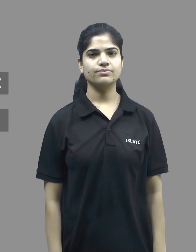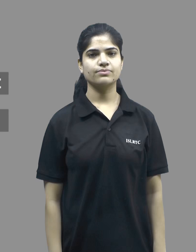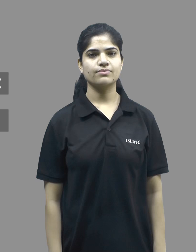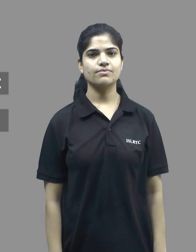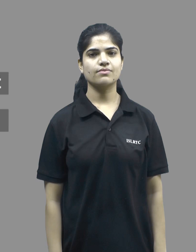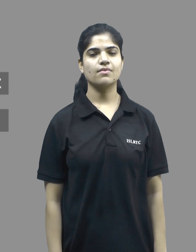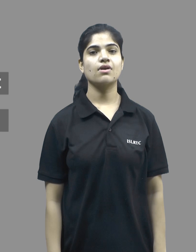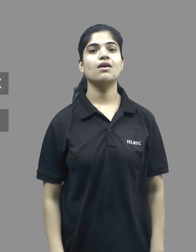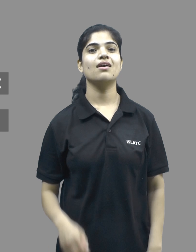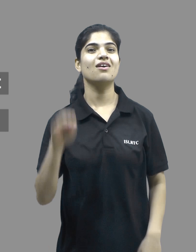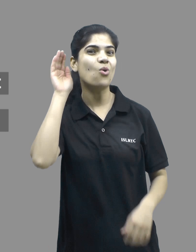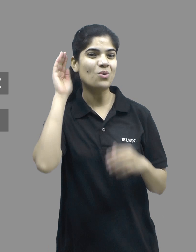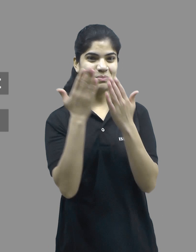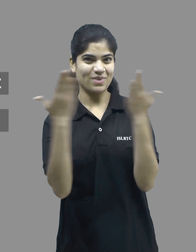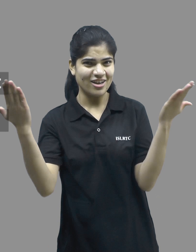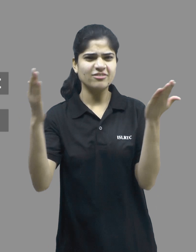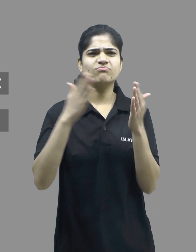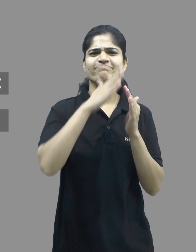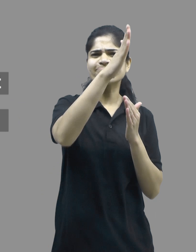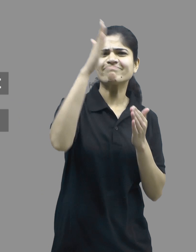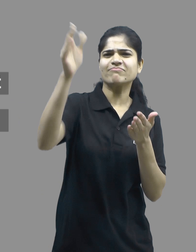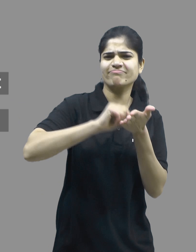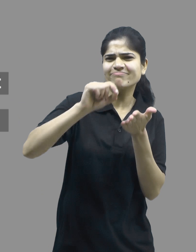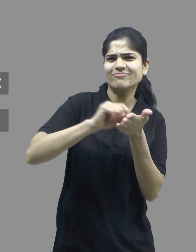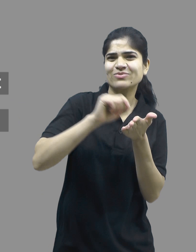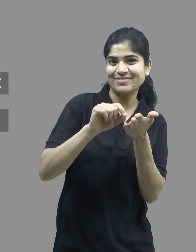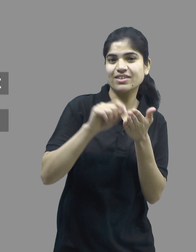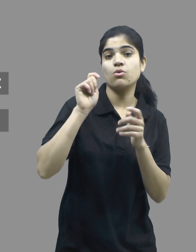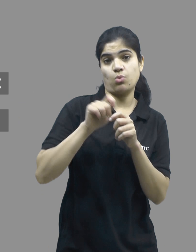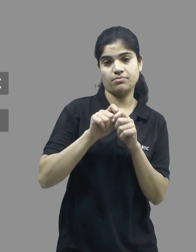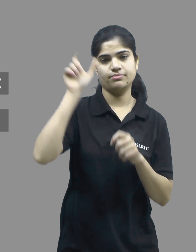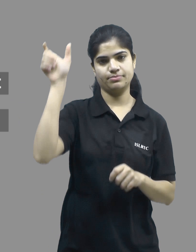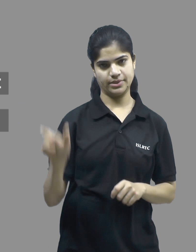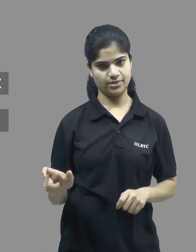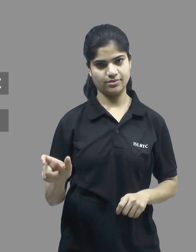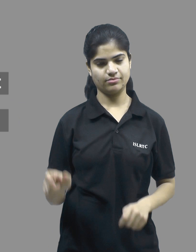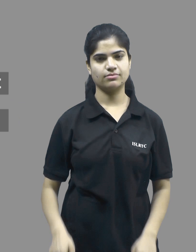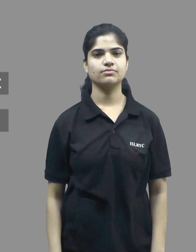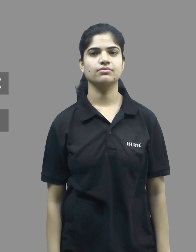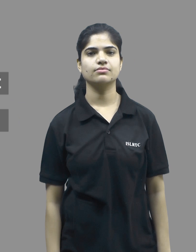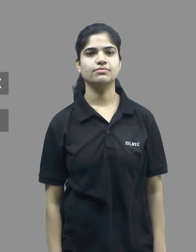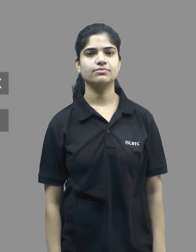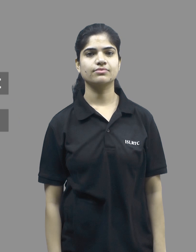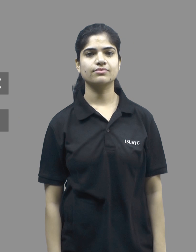Journalist Reporter